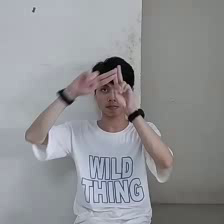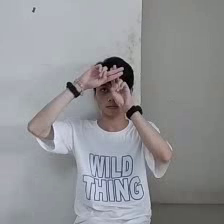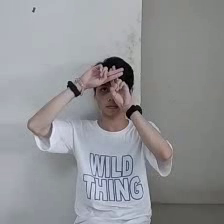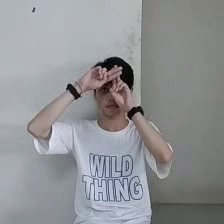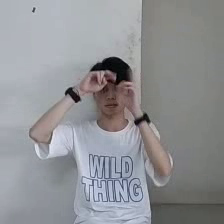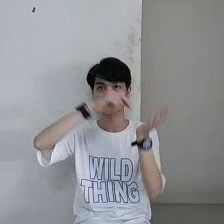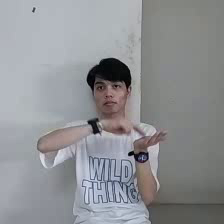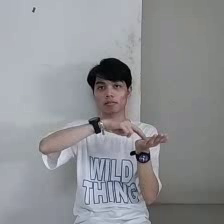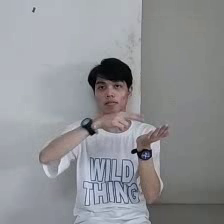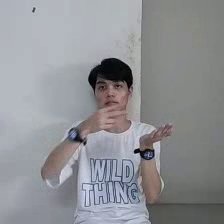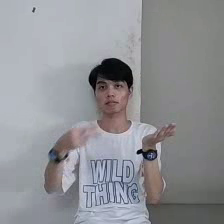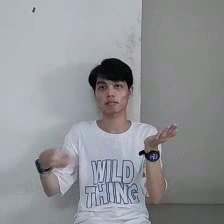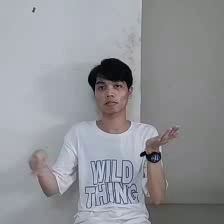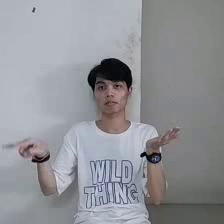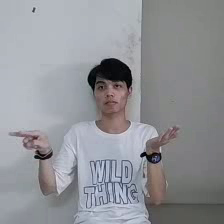Xuất viện